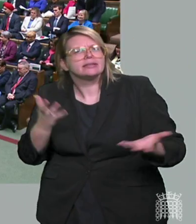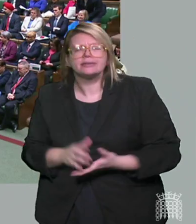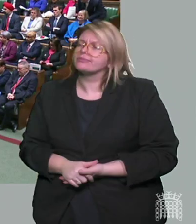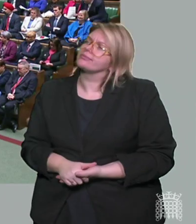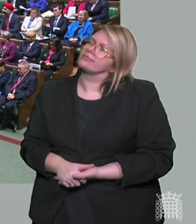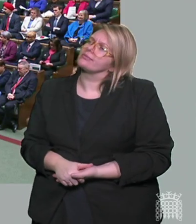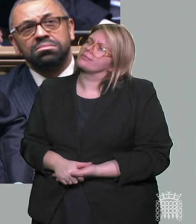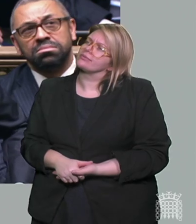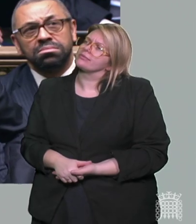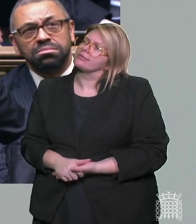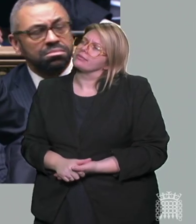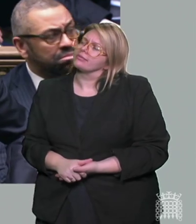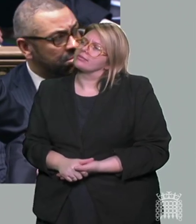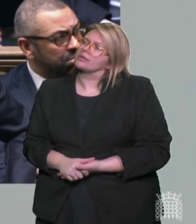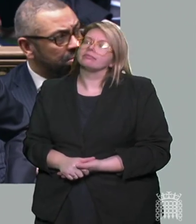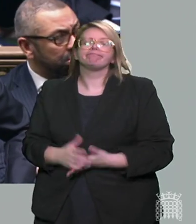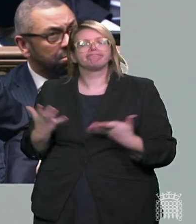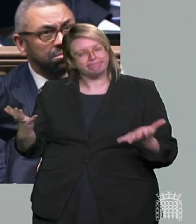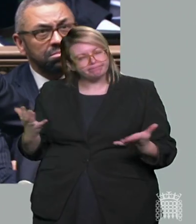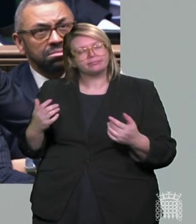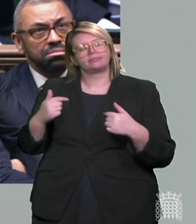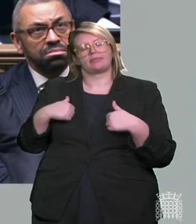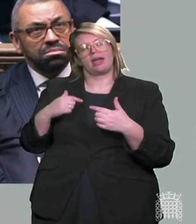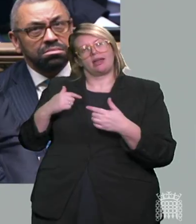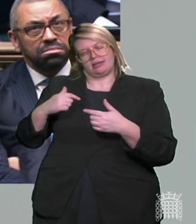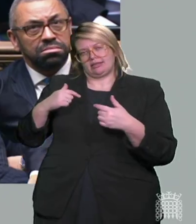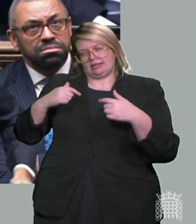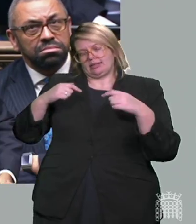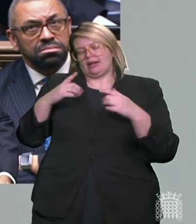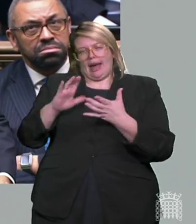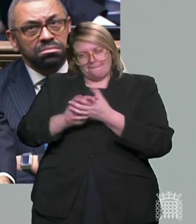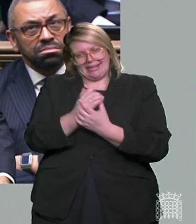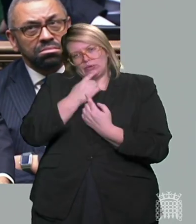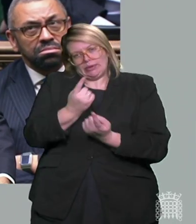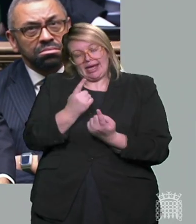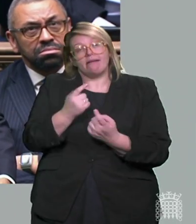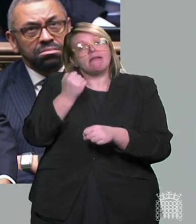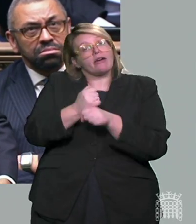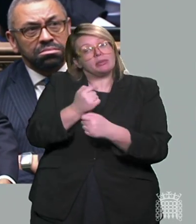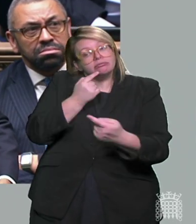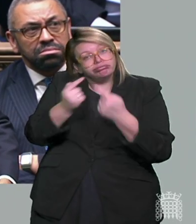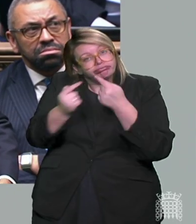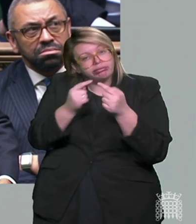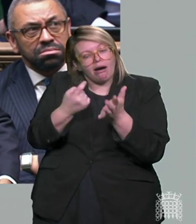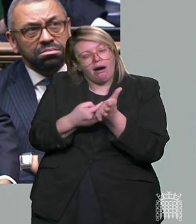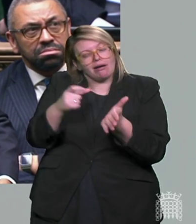I am pleased that the Government are in intensive talks with the Royal College of Nursing to find a way forward.